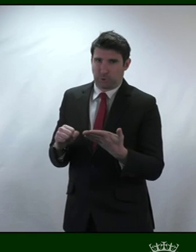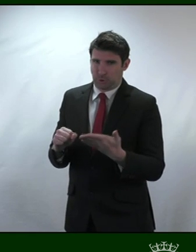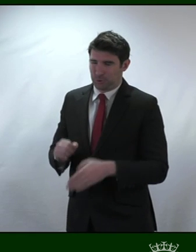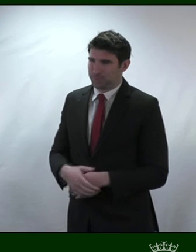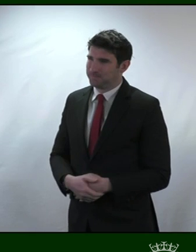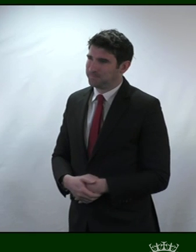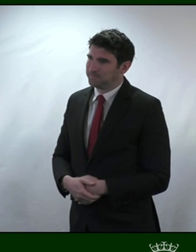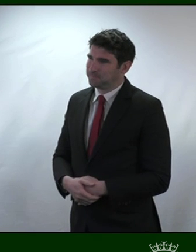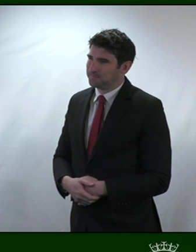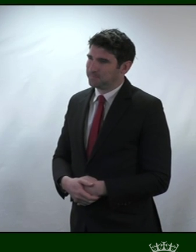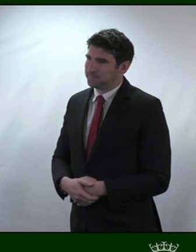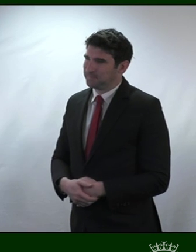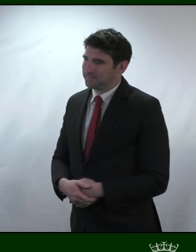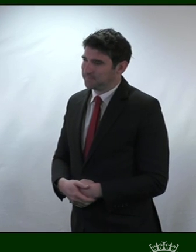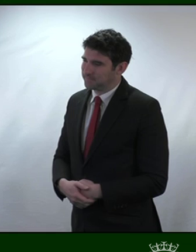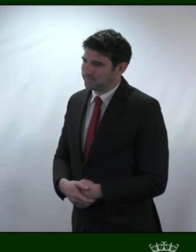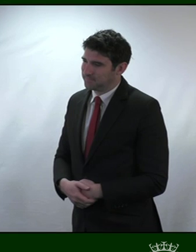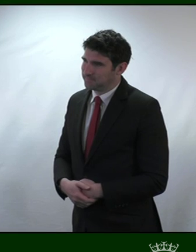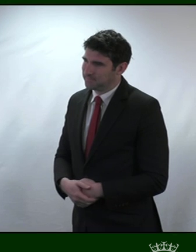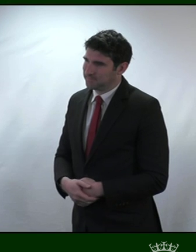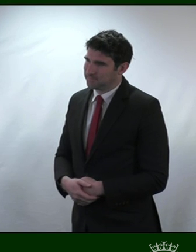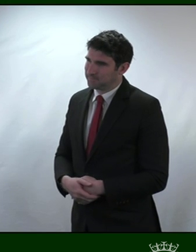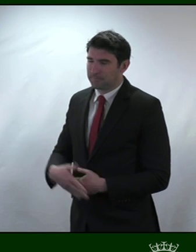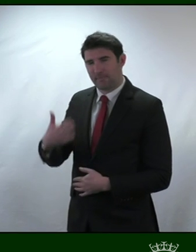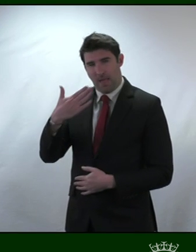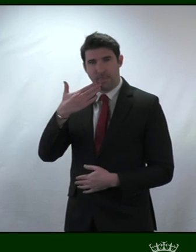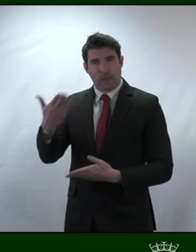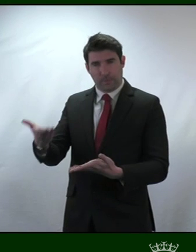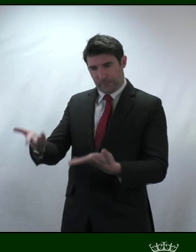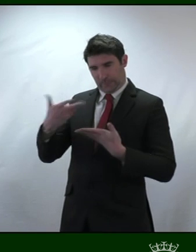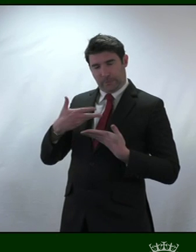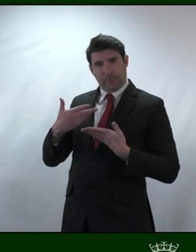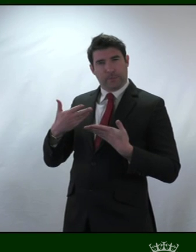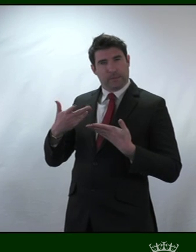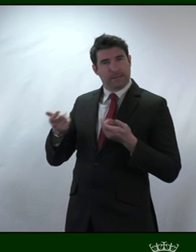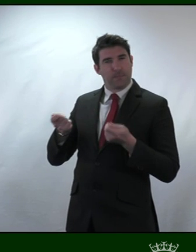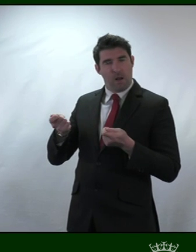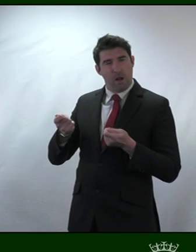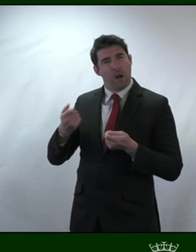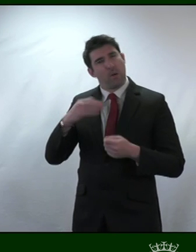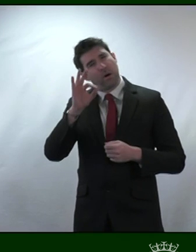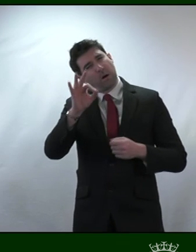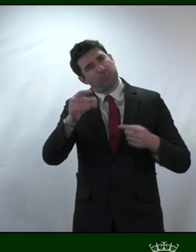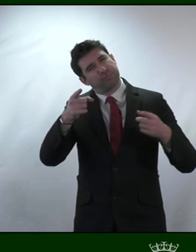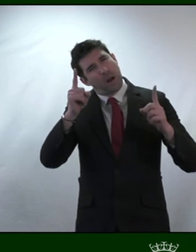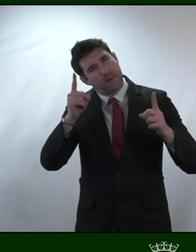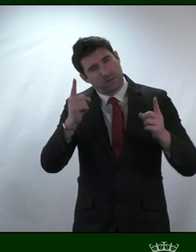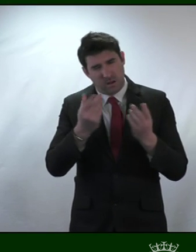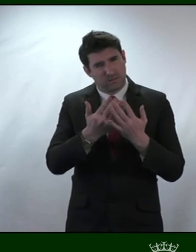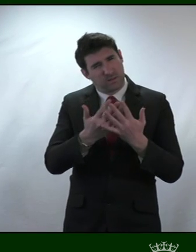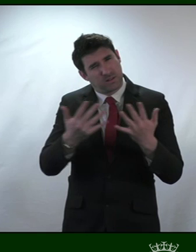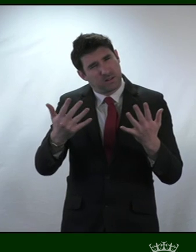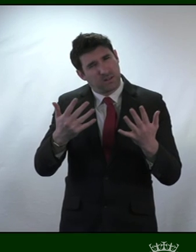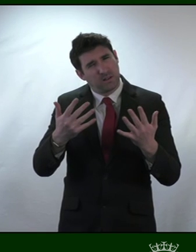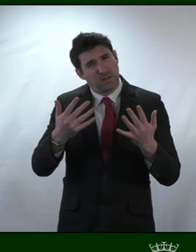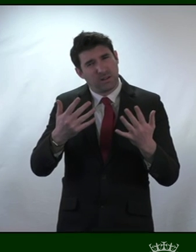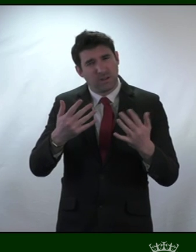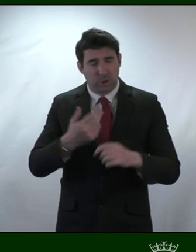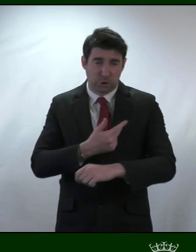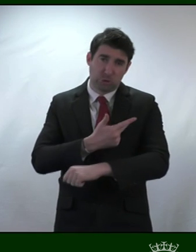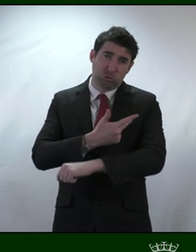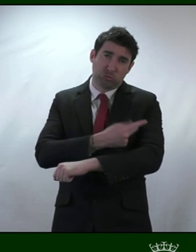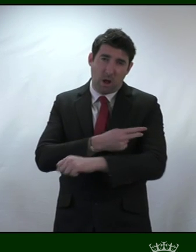Prime Minister, were you as dismayed as I was by the number of drug-related deaths reported in Scotland yesterday?